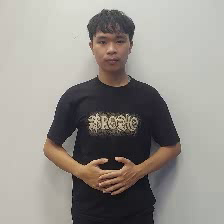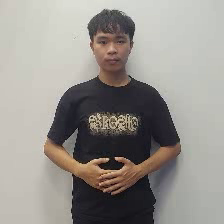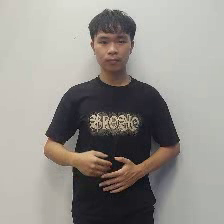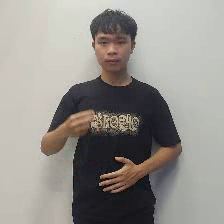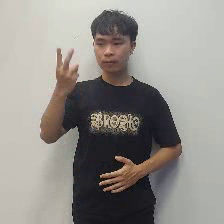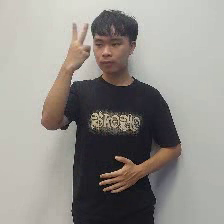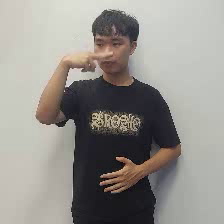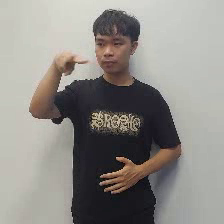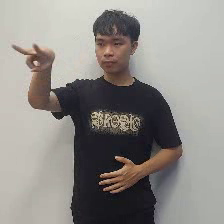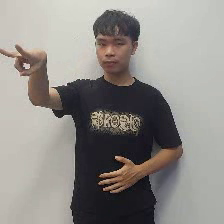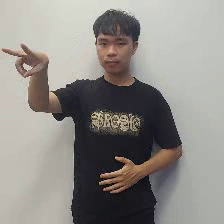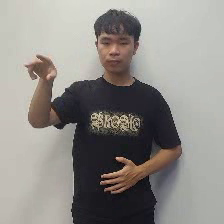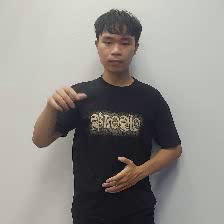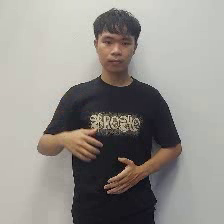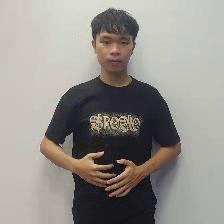Nhìn